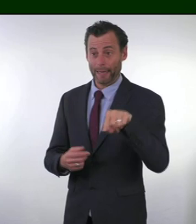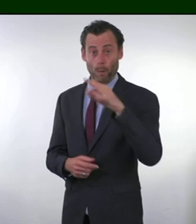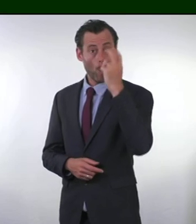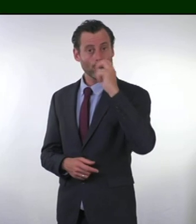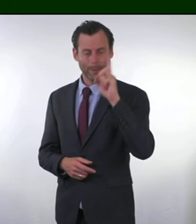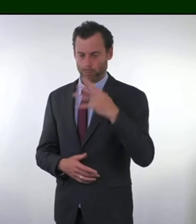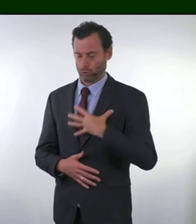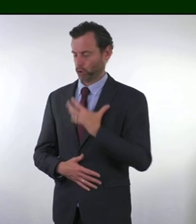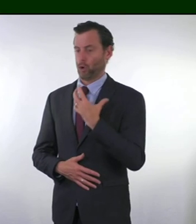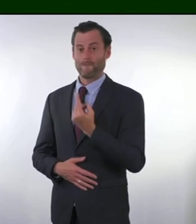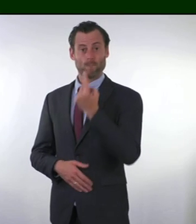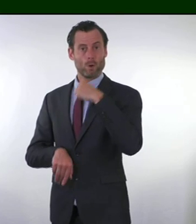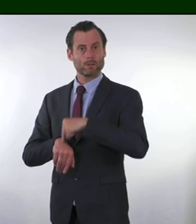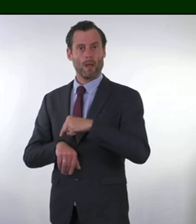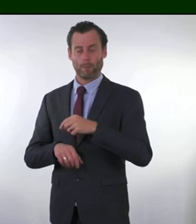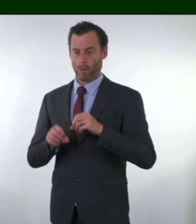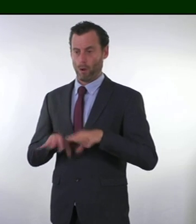many of whom are becoming unemployed for the first time, and those based in especially hard-hit places.